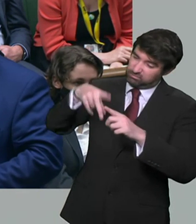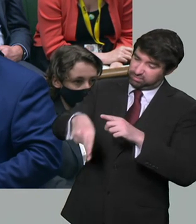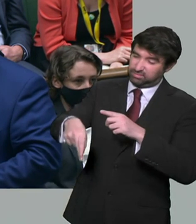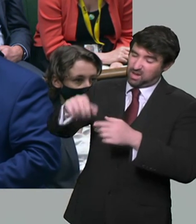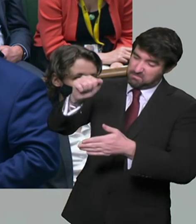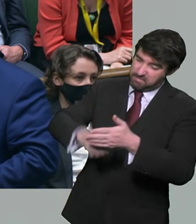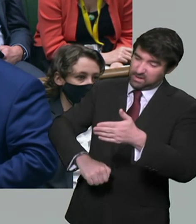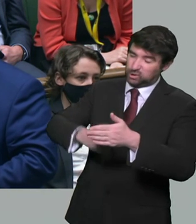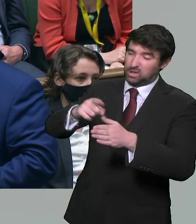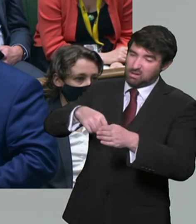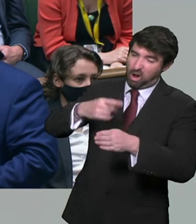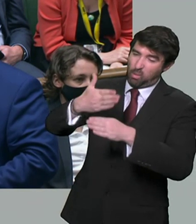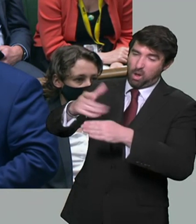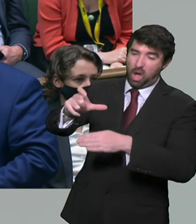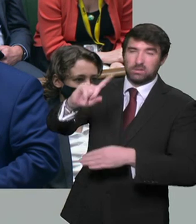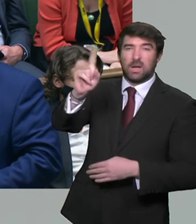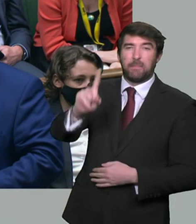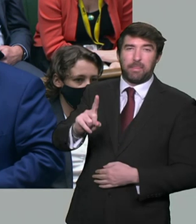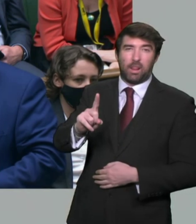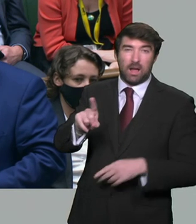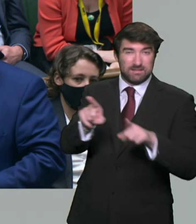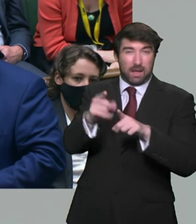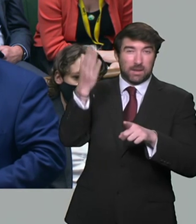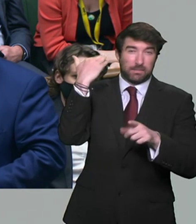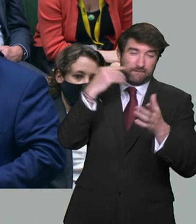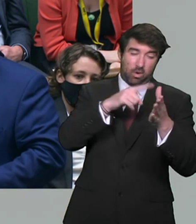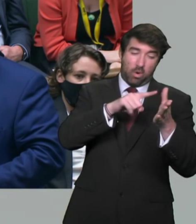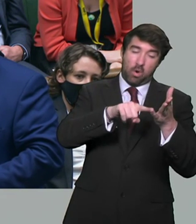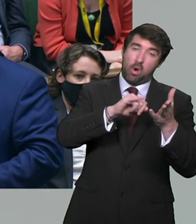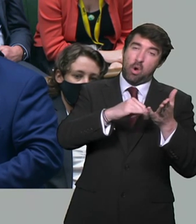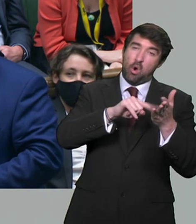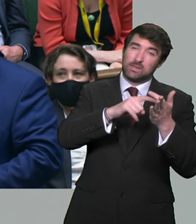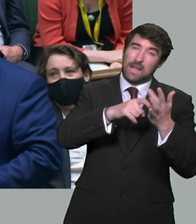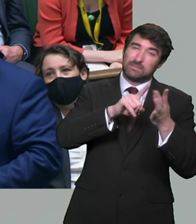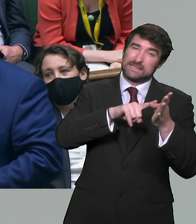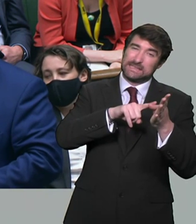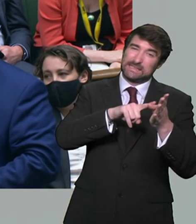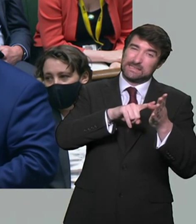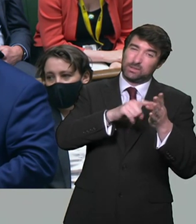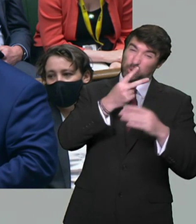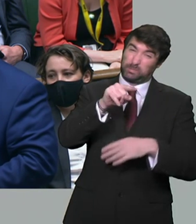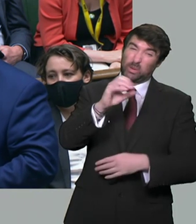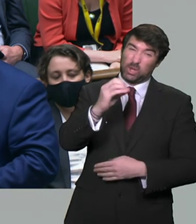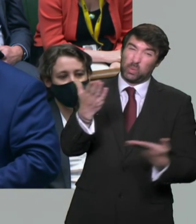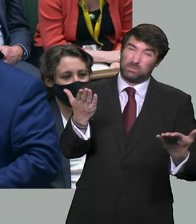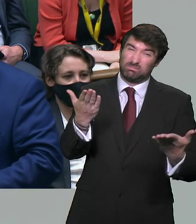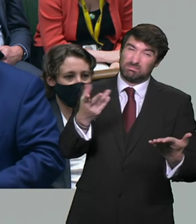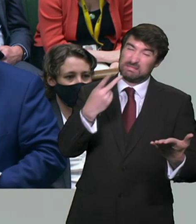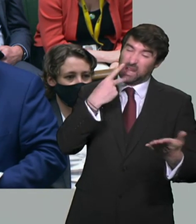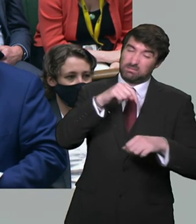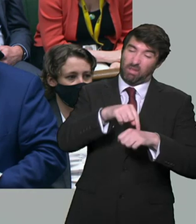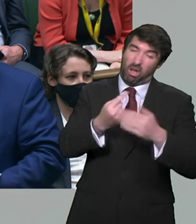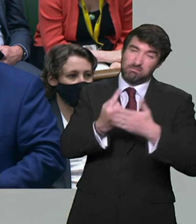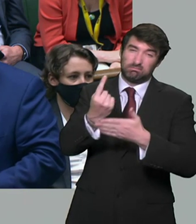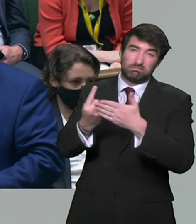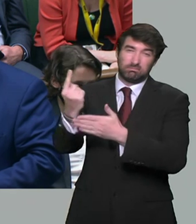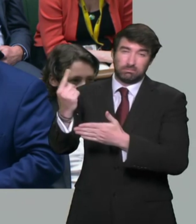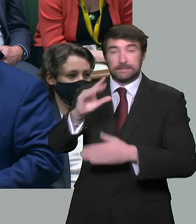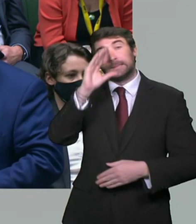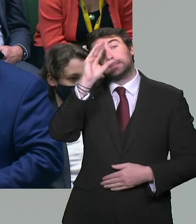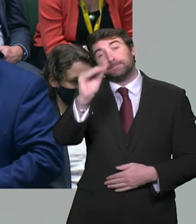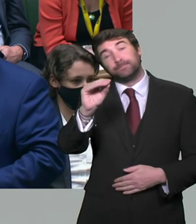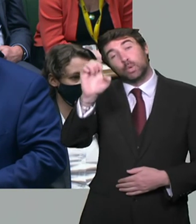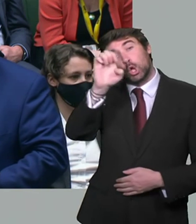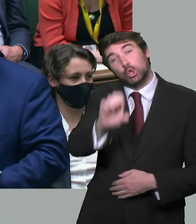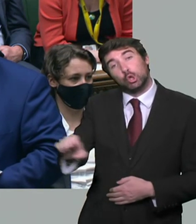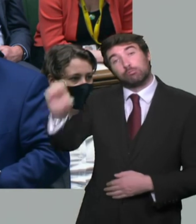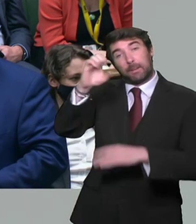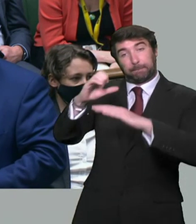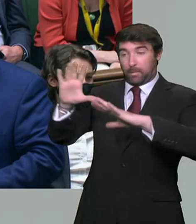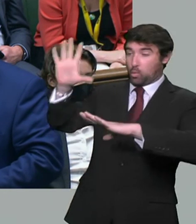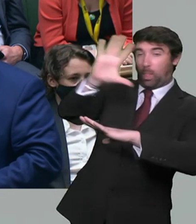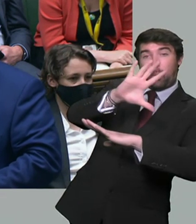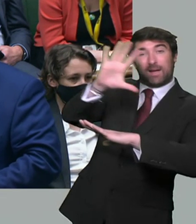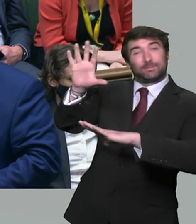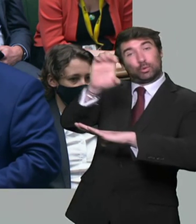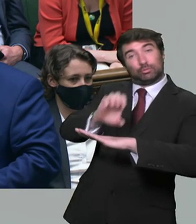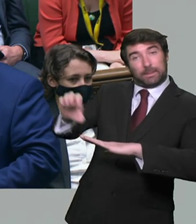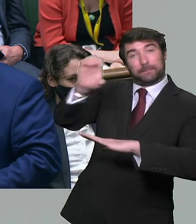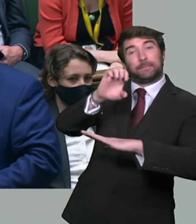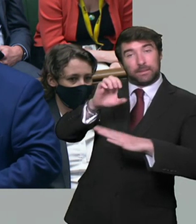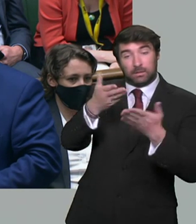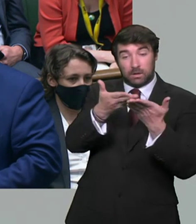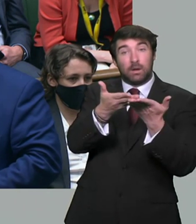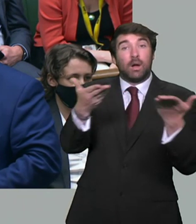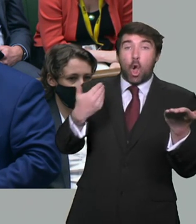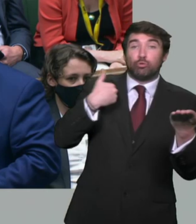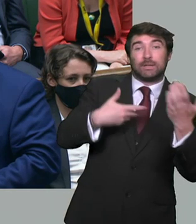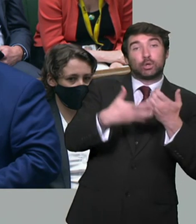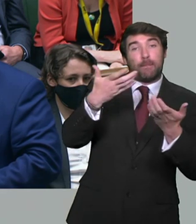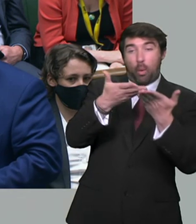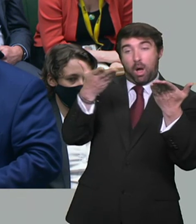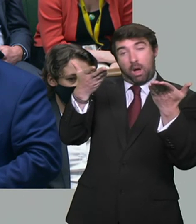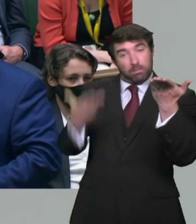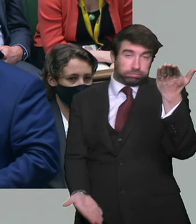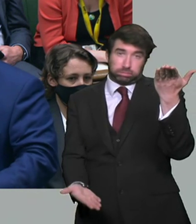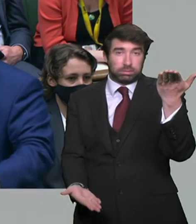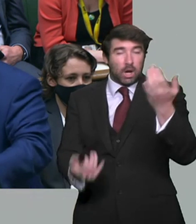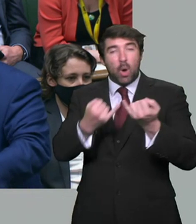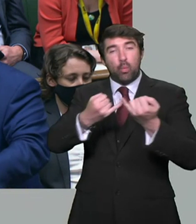On this Prime Minister’s watch, the United Kingdom now has the worst levels of poverty and inequality anywhere in north-west Europe, and in-work poverty has risen to record levels this century.